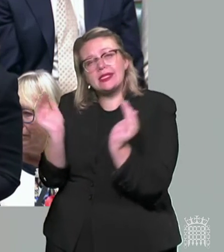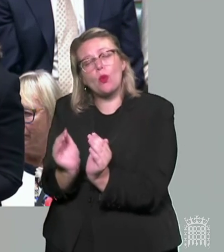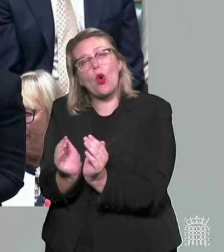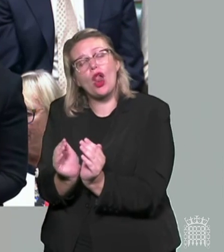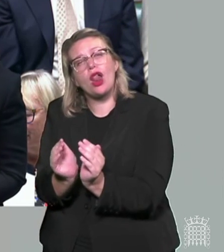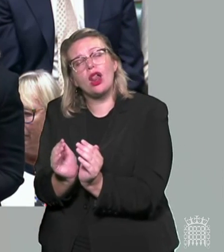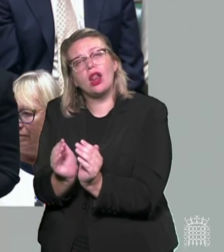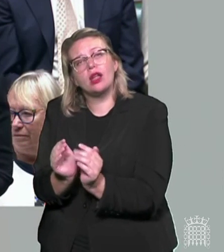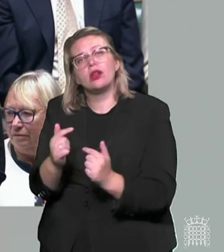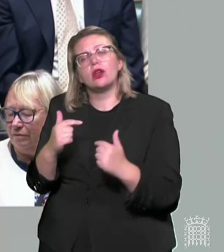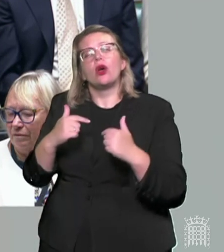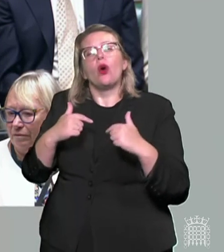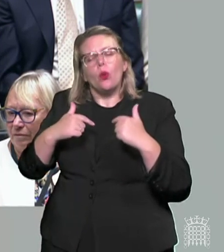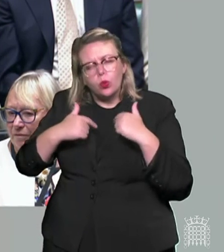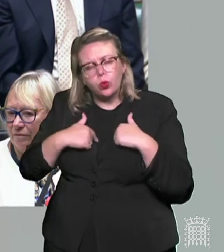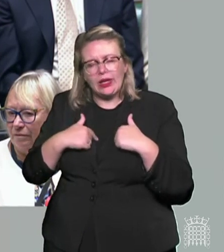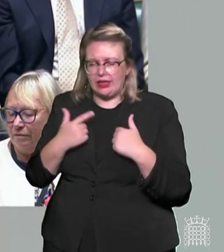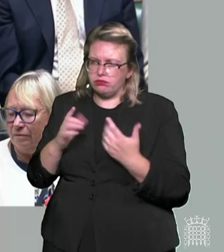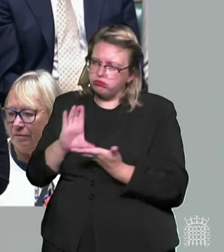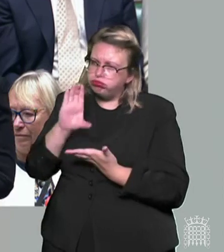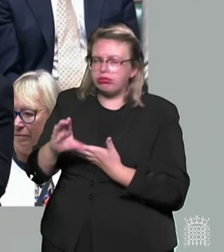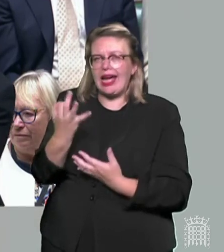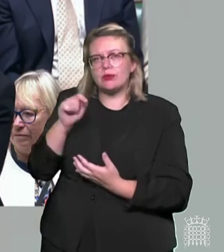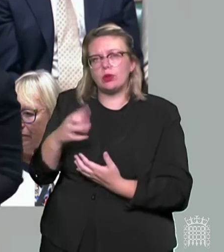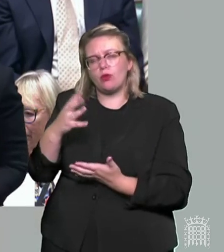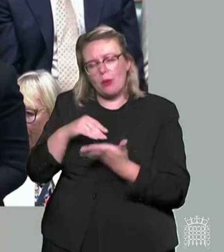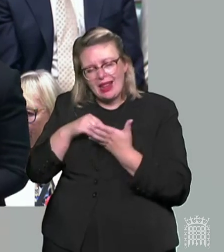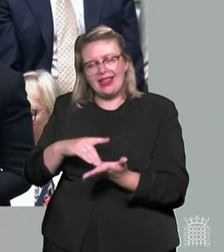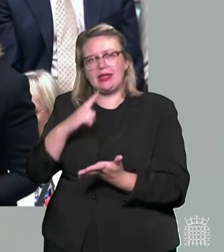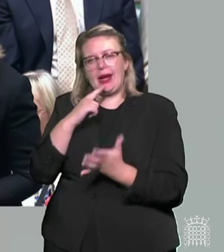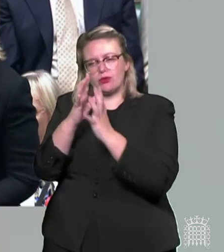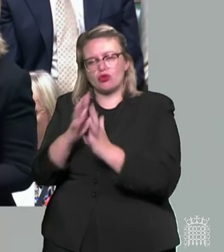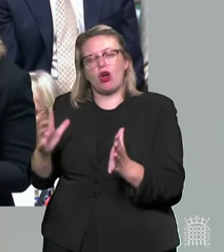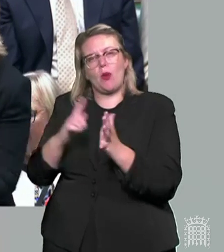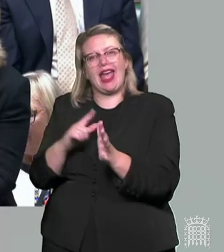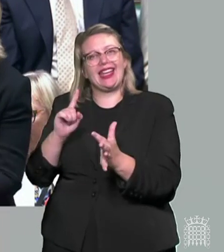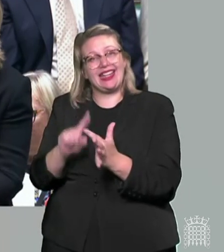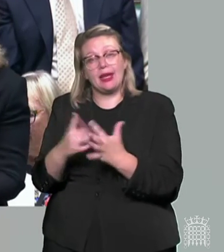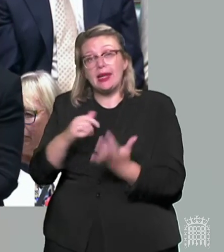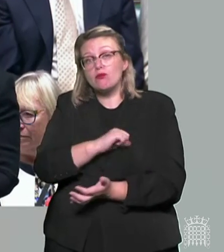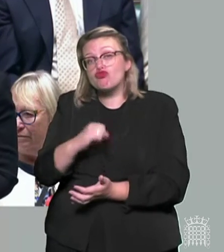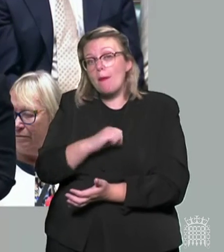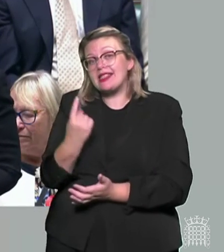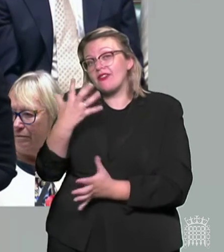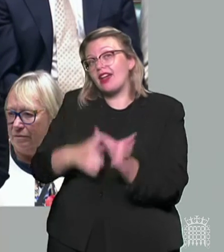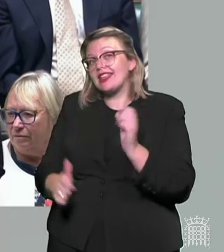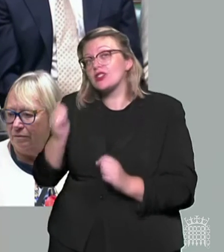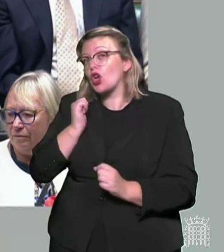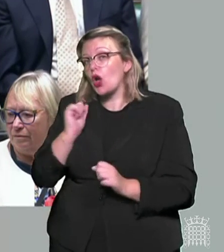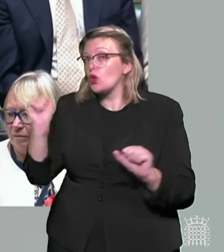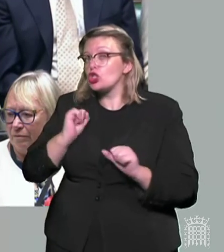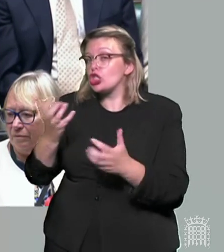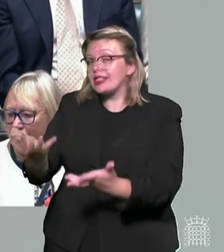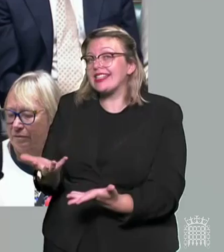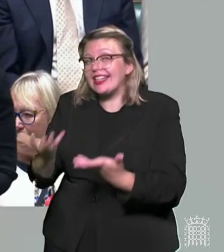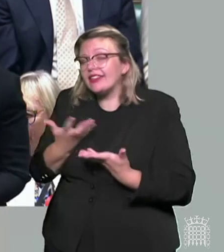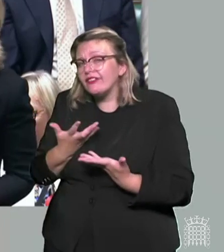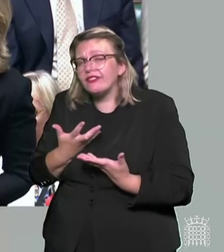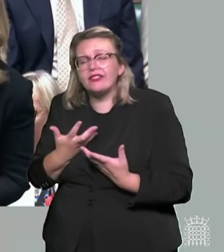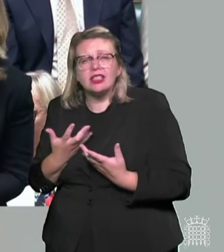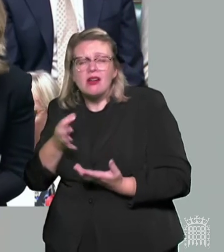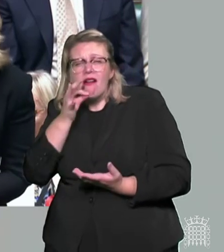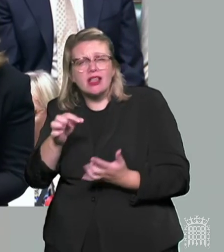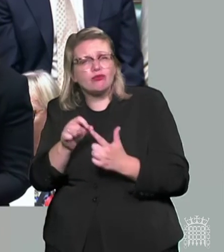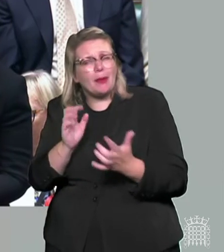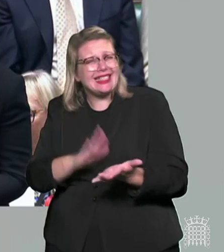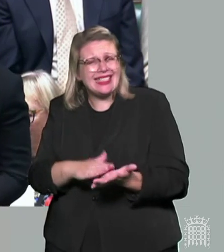Conservative-led capital funding of £8.4 million to expand the A&E department was promised five years ago but has not quite arrived.